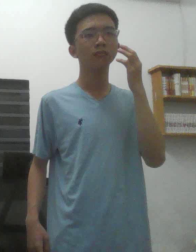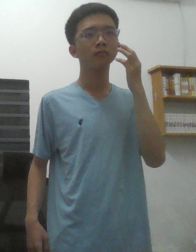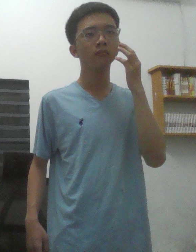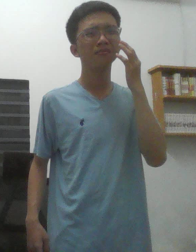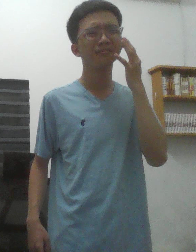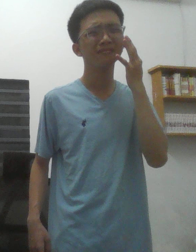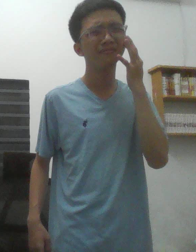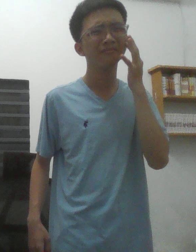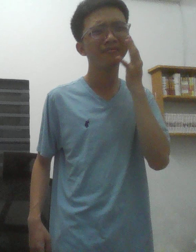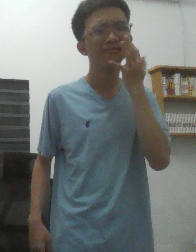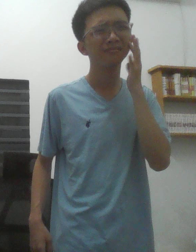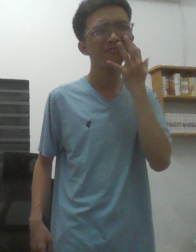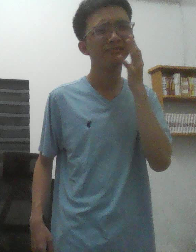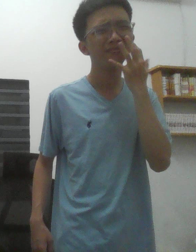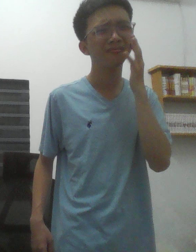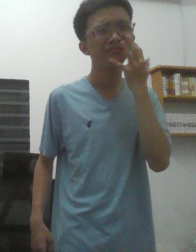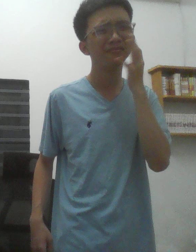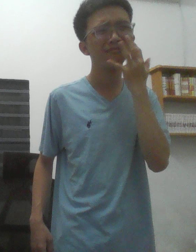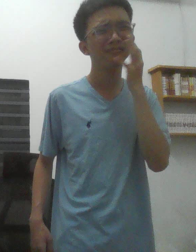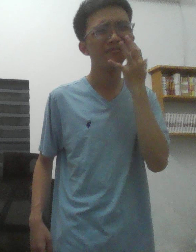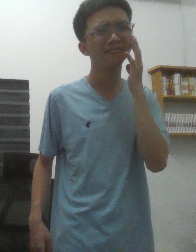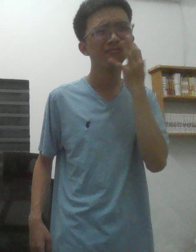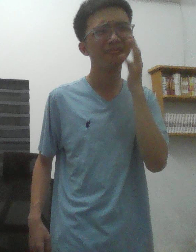kinh tom